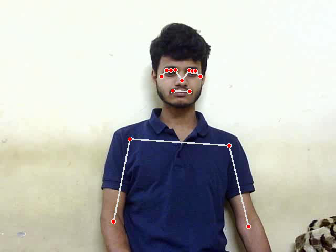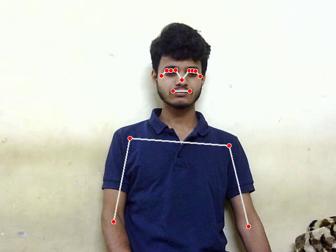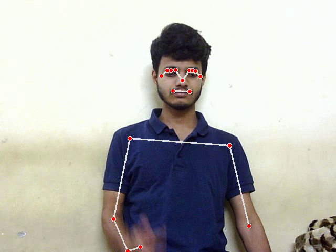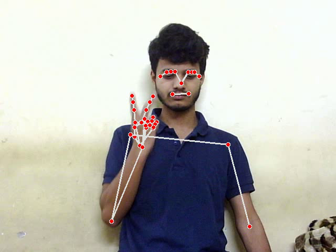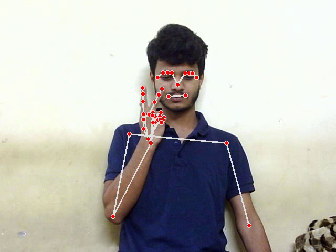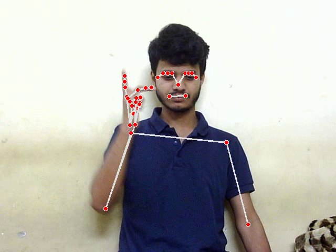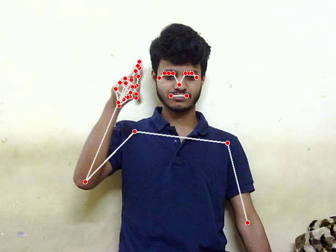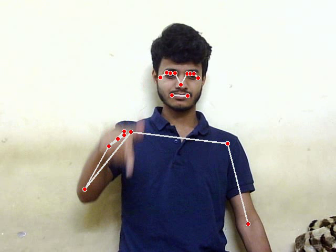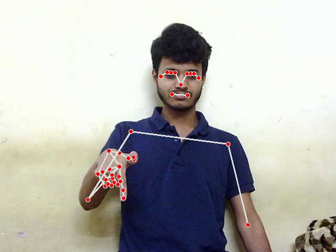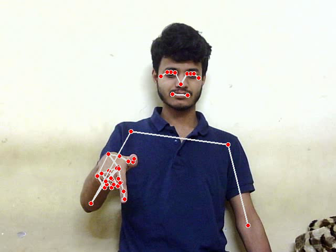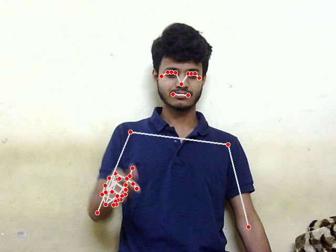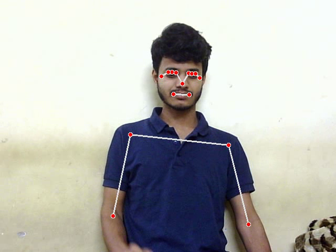see you later